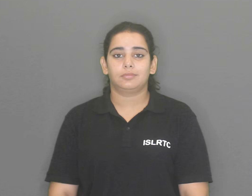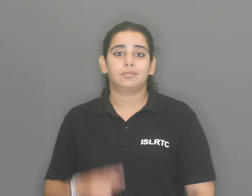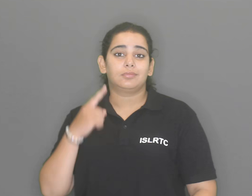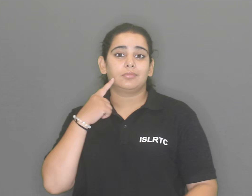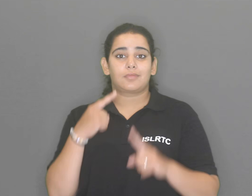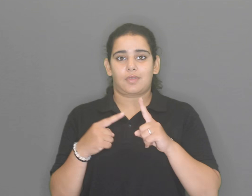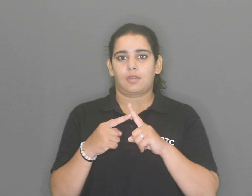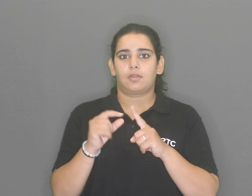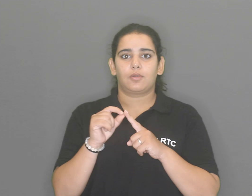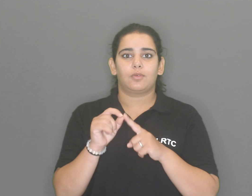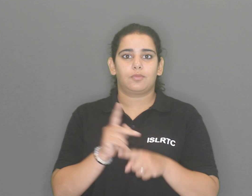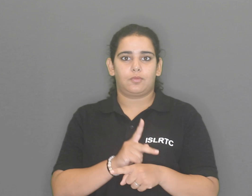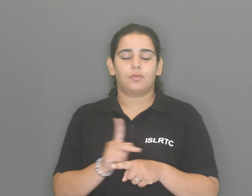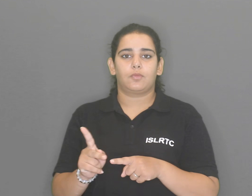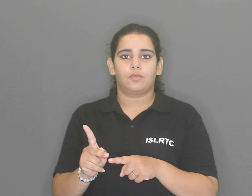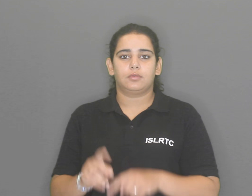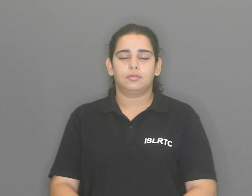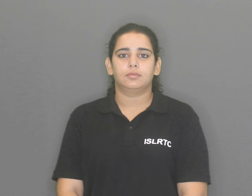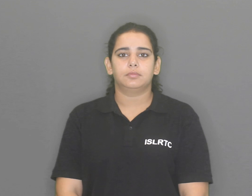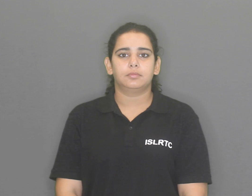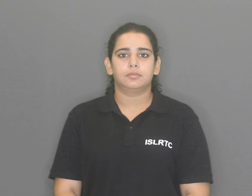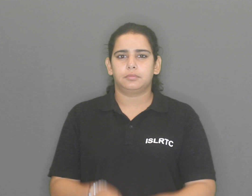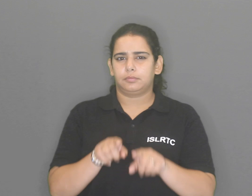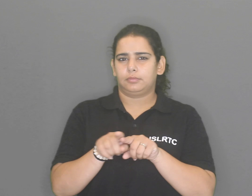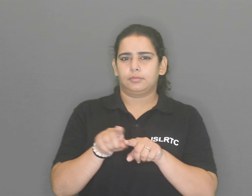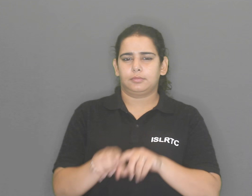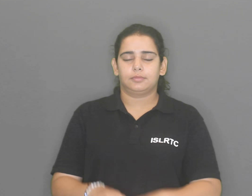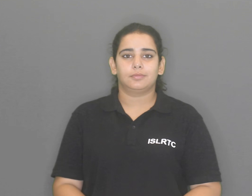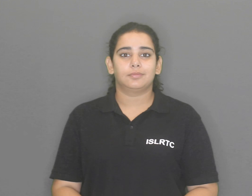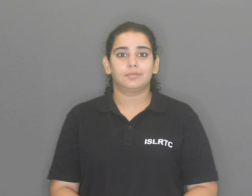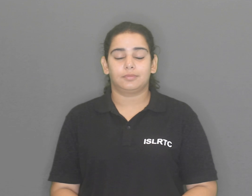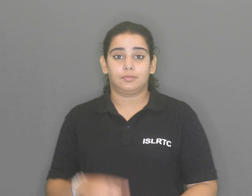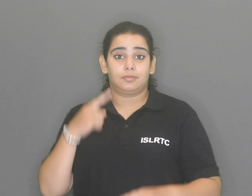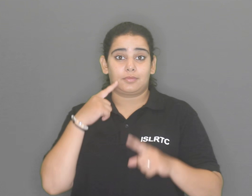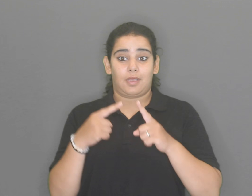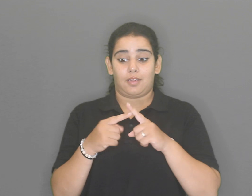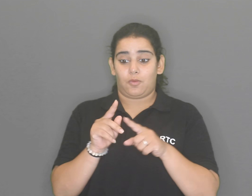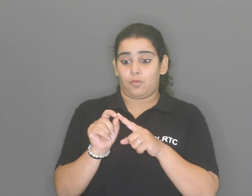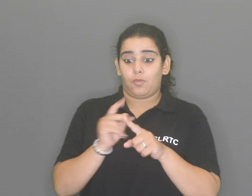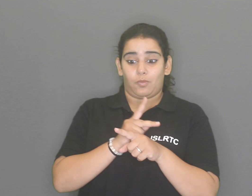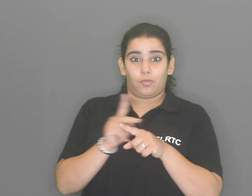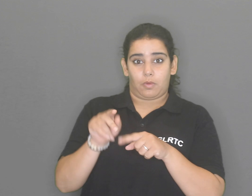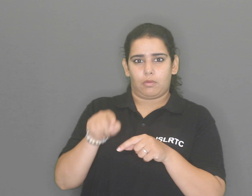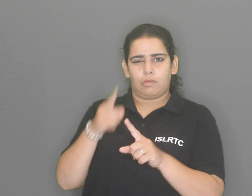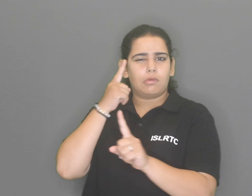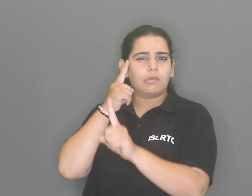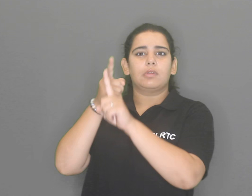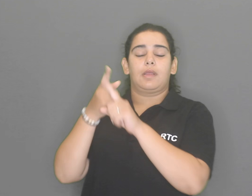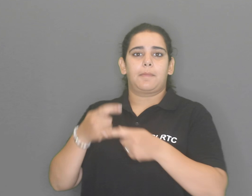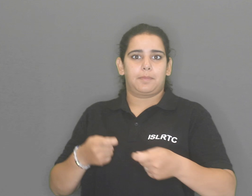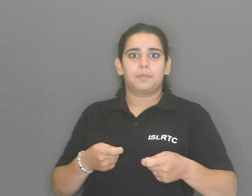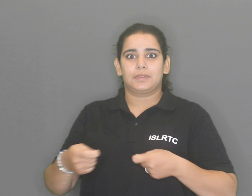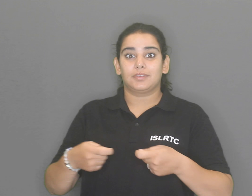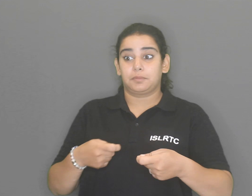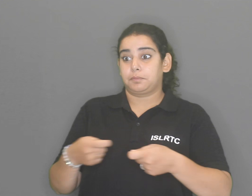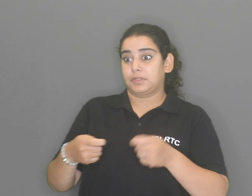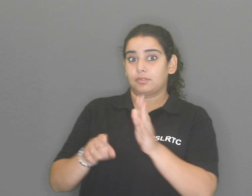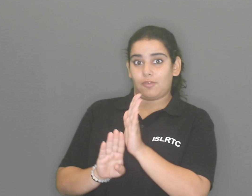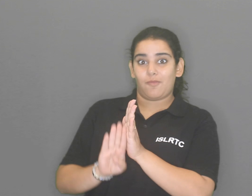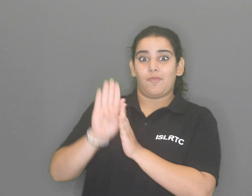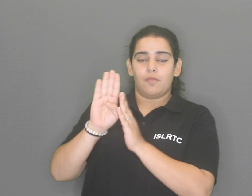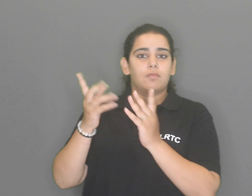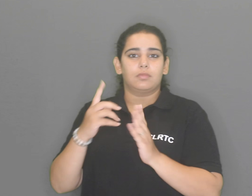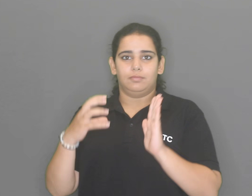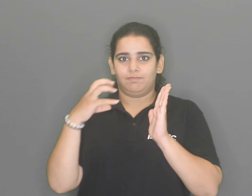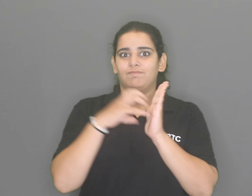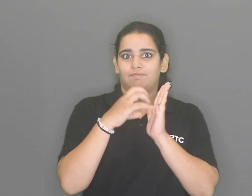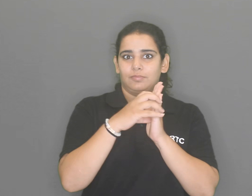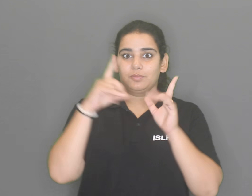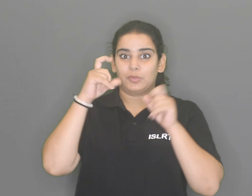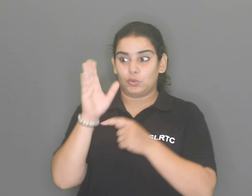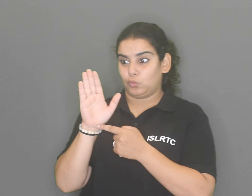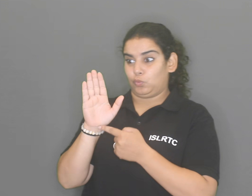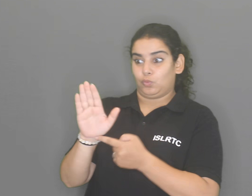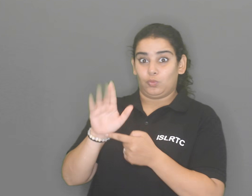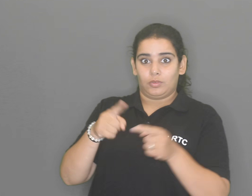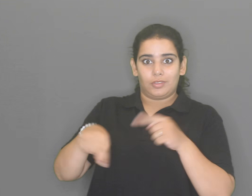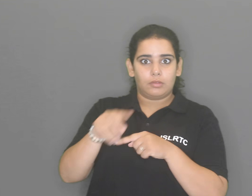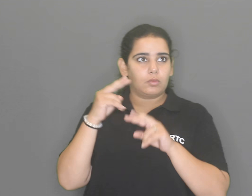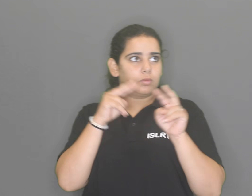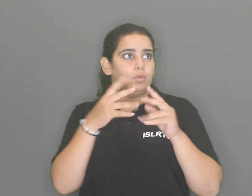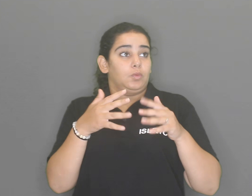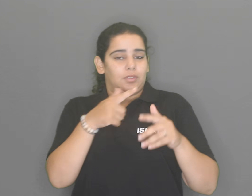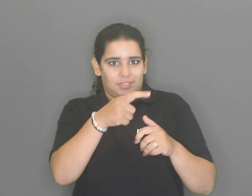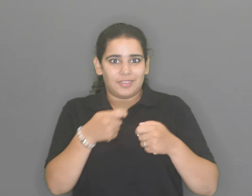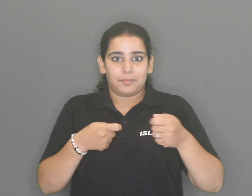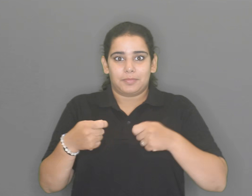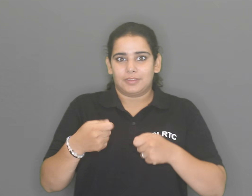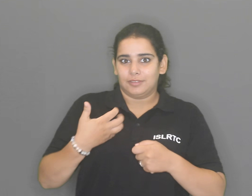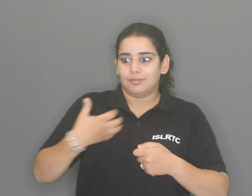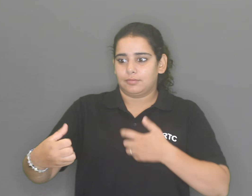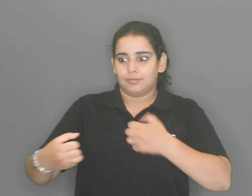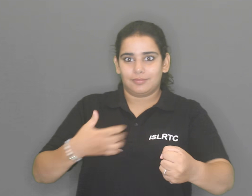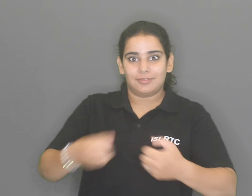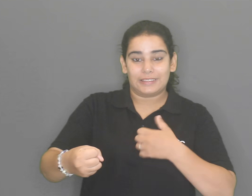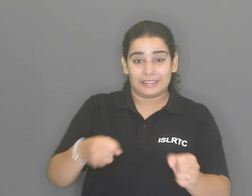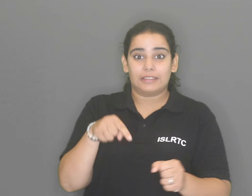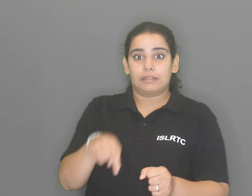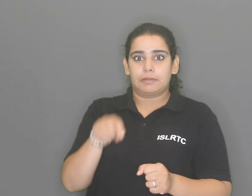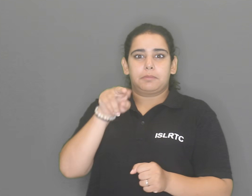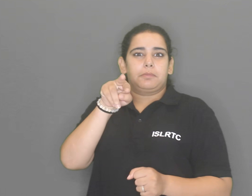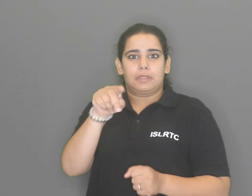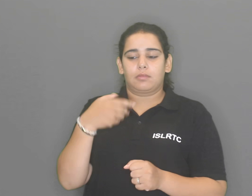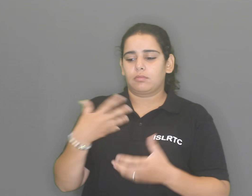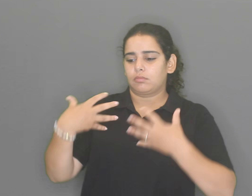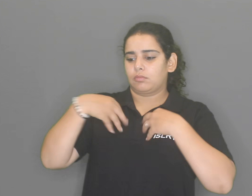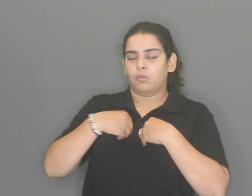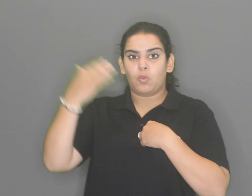Solutions Architect A person who designs hardware, software, or networking applications and services intended to solve identified problems within a business or other organization